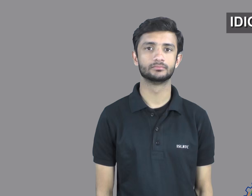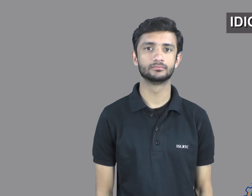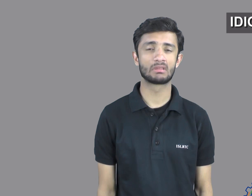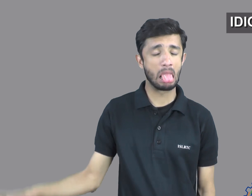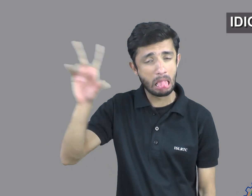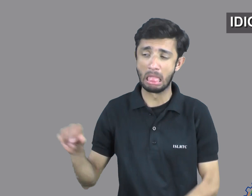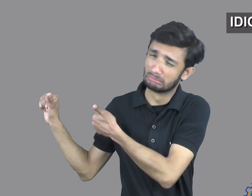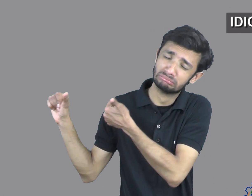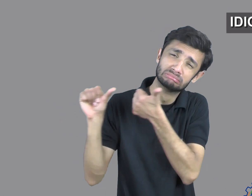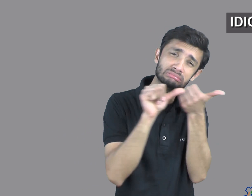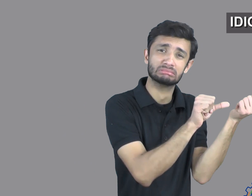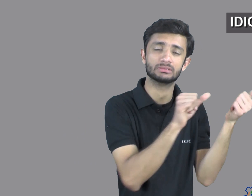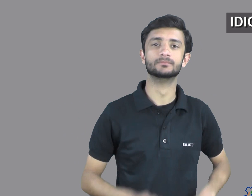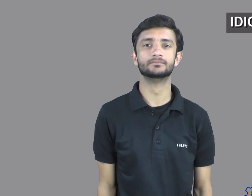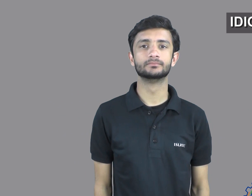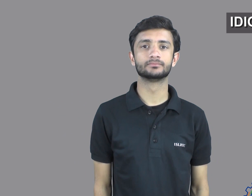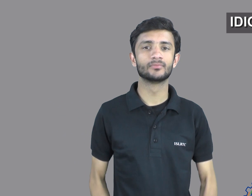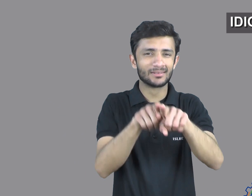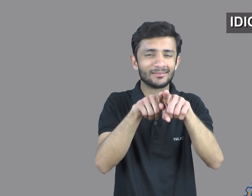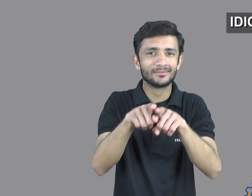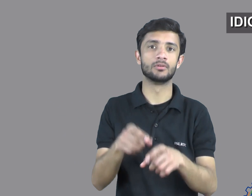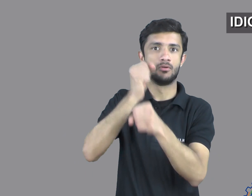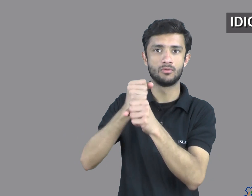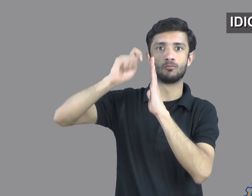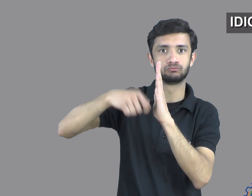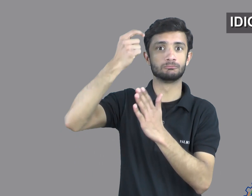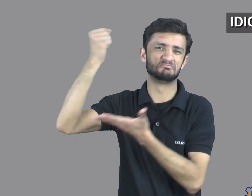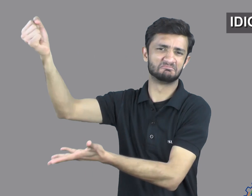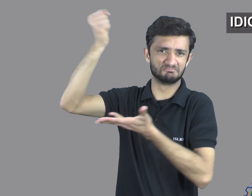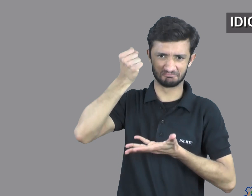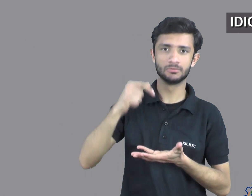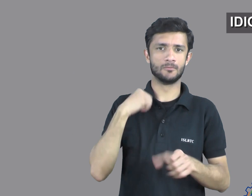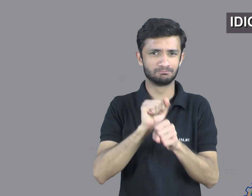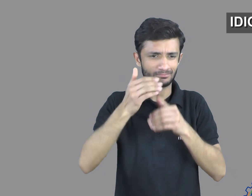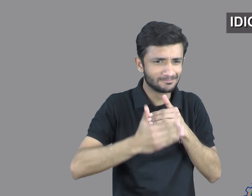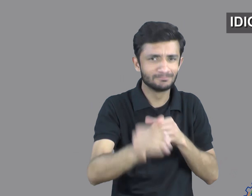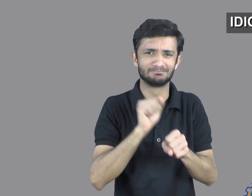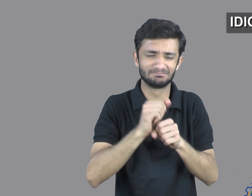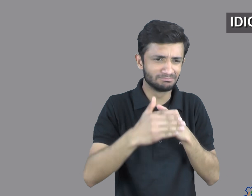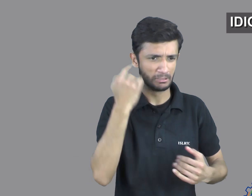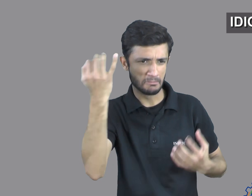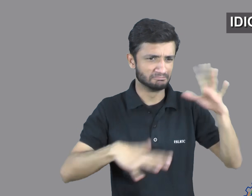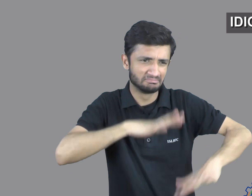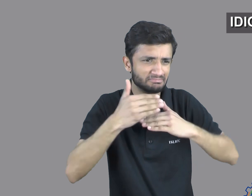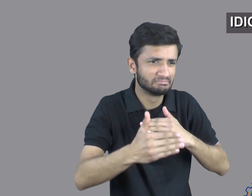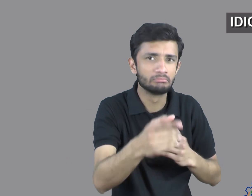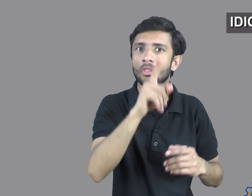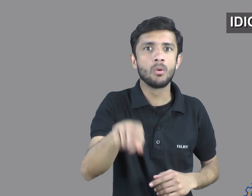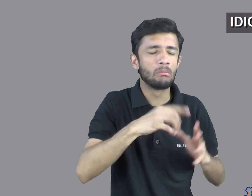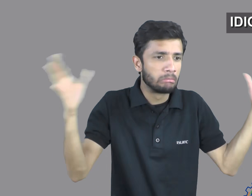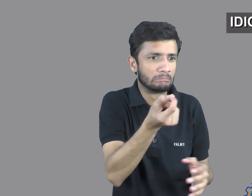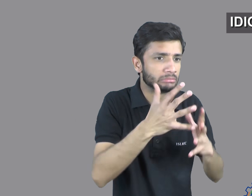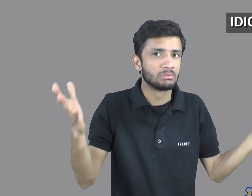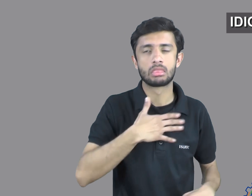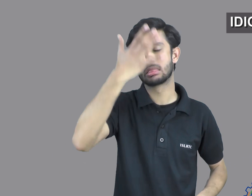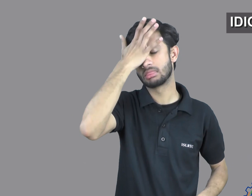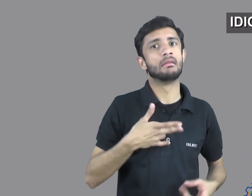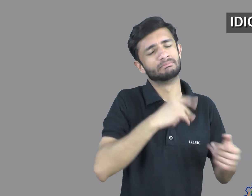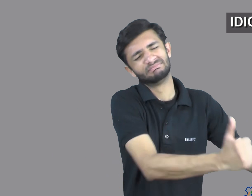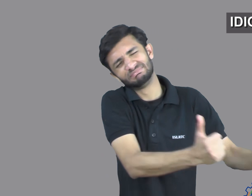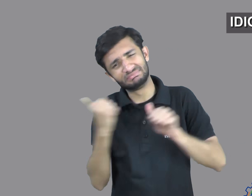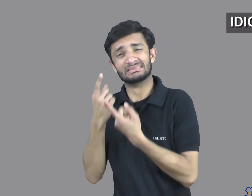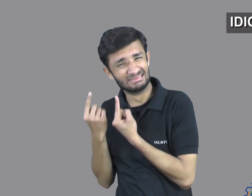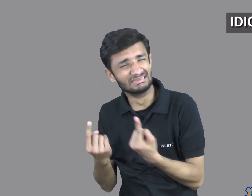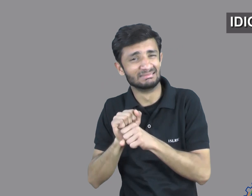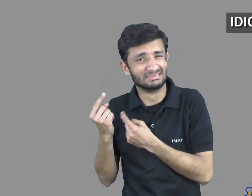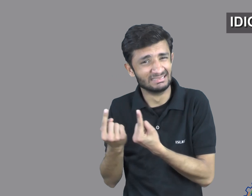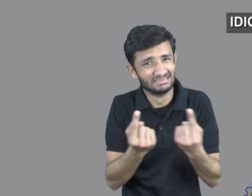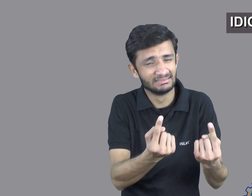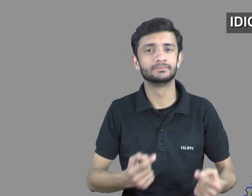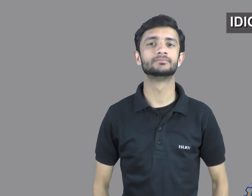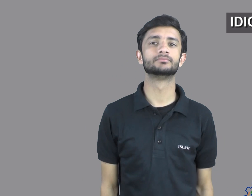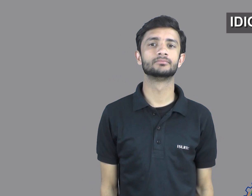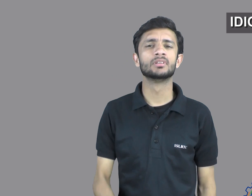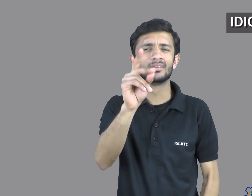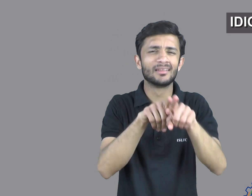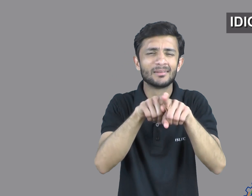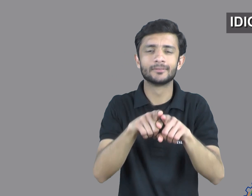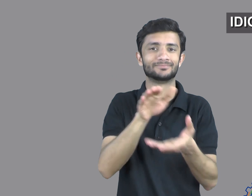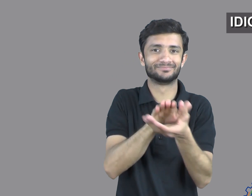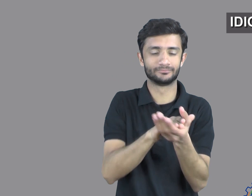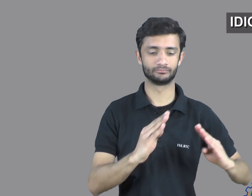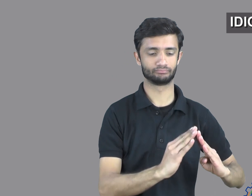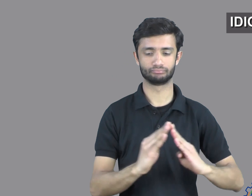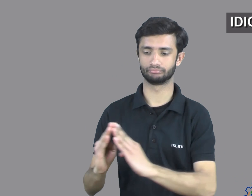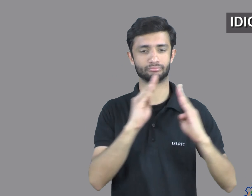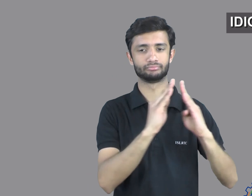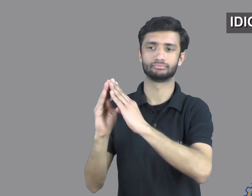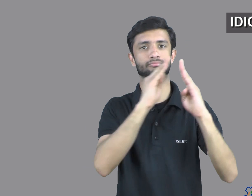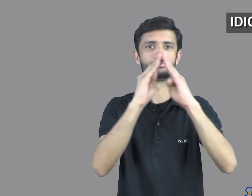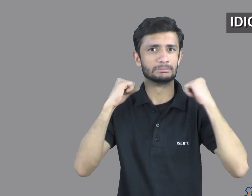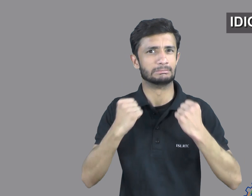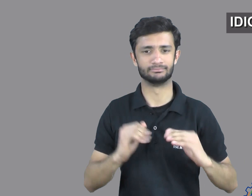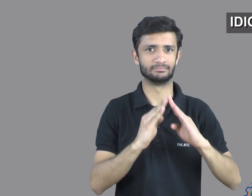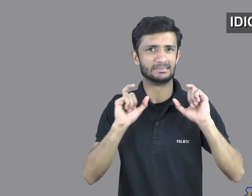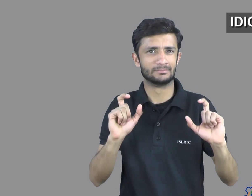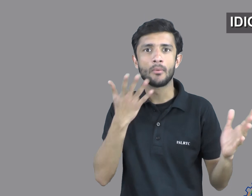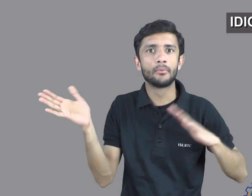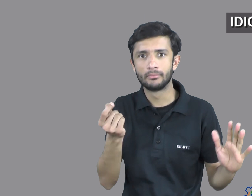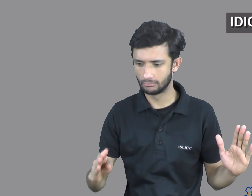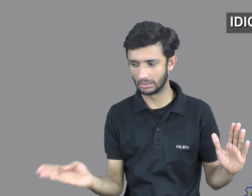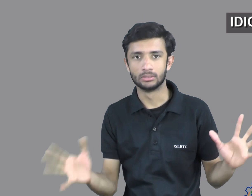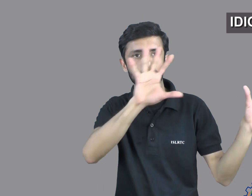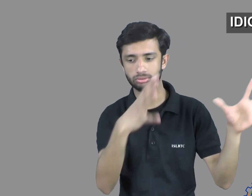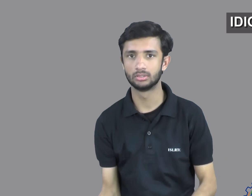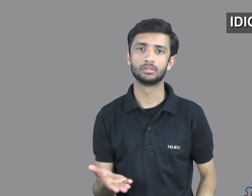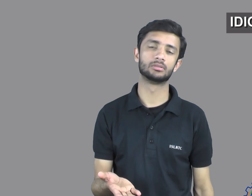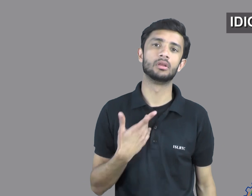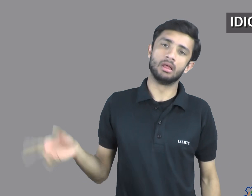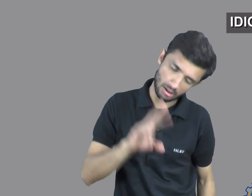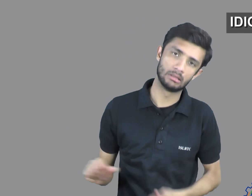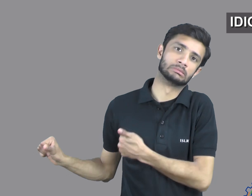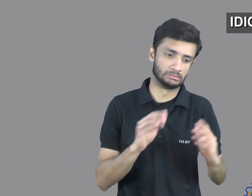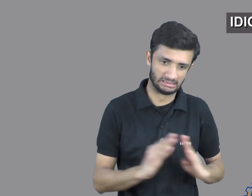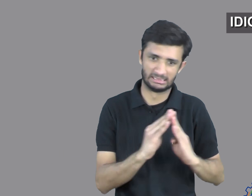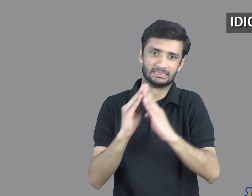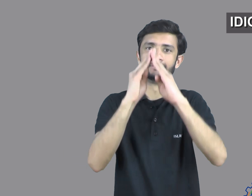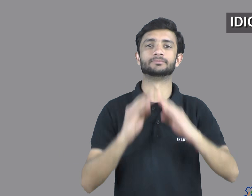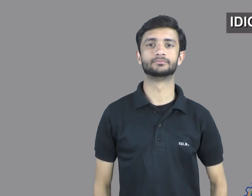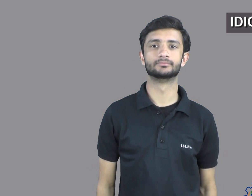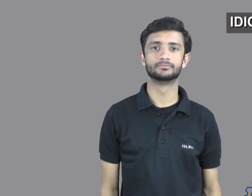Go back to the drawing board.